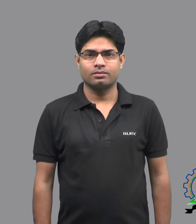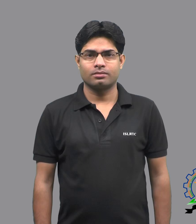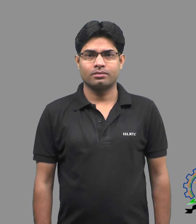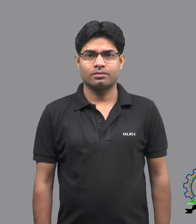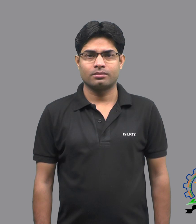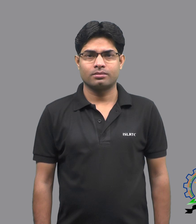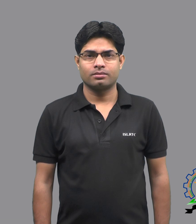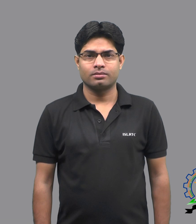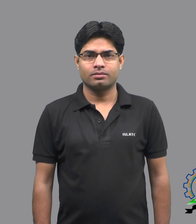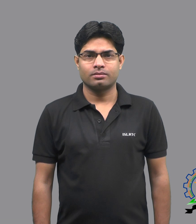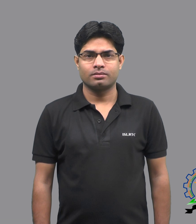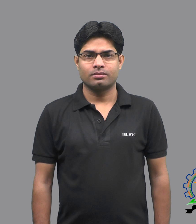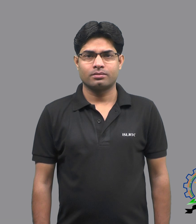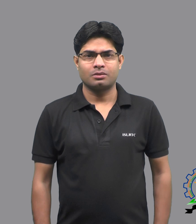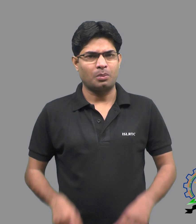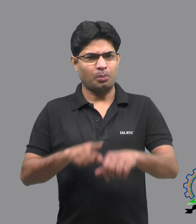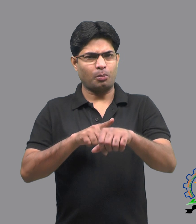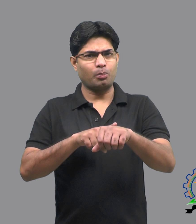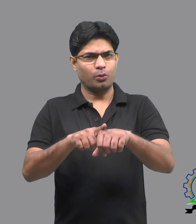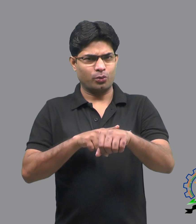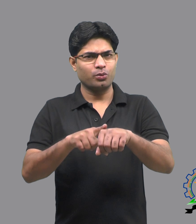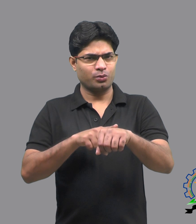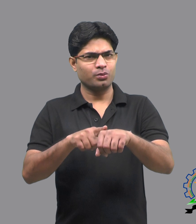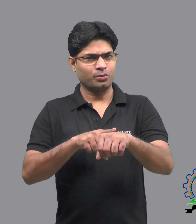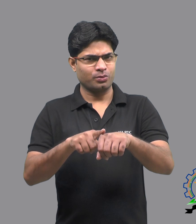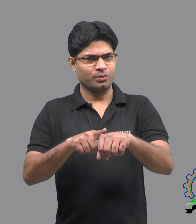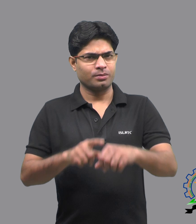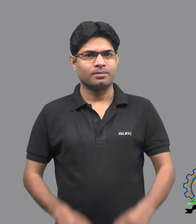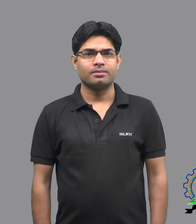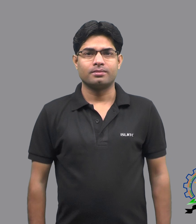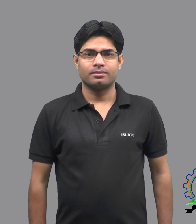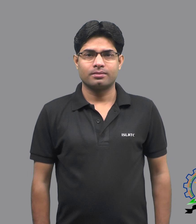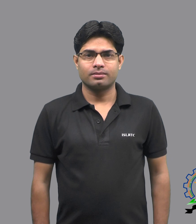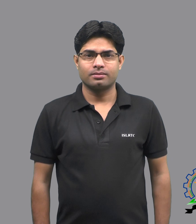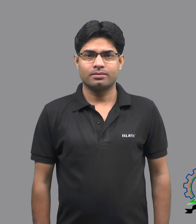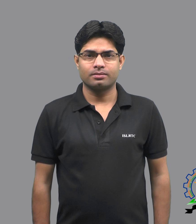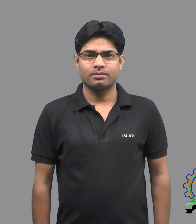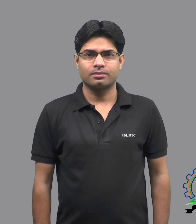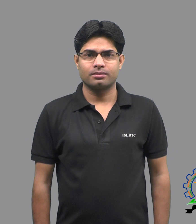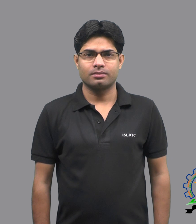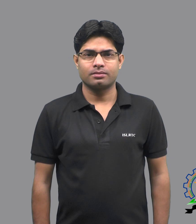Brown